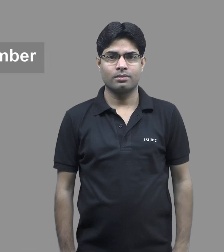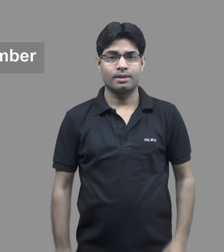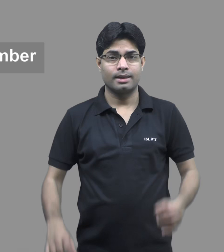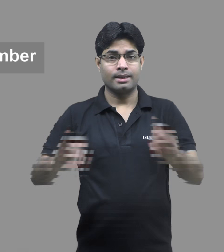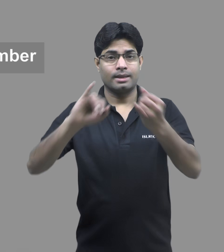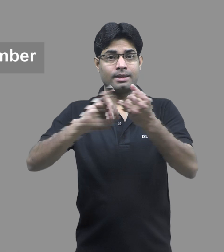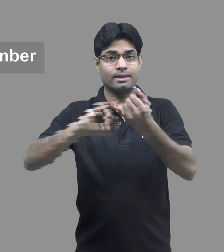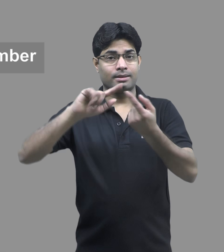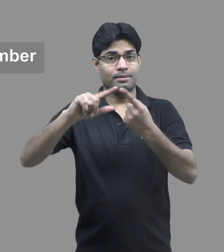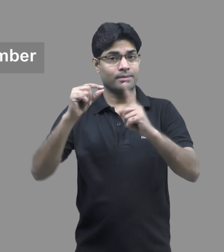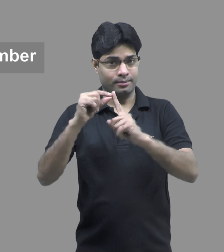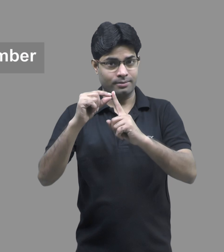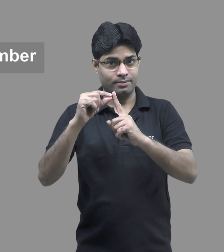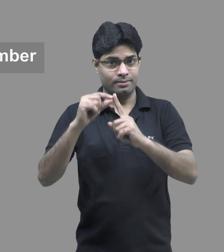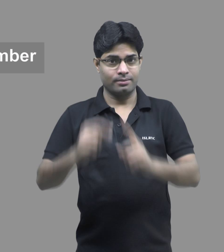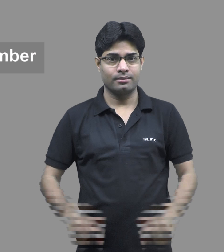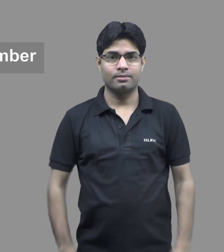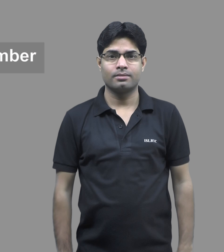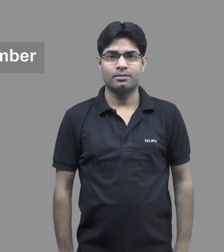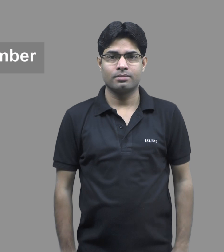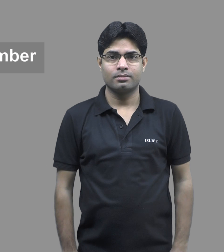September